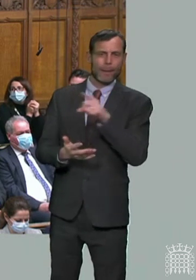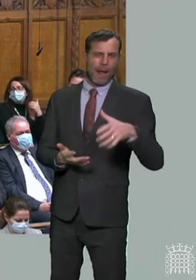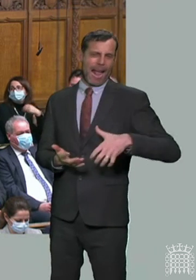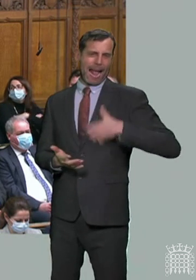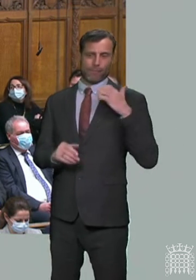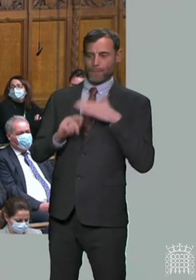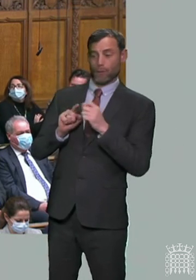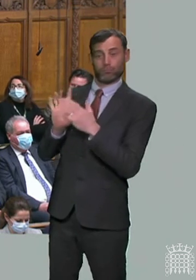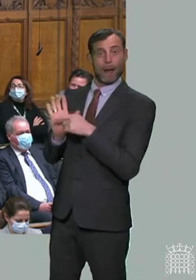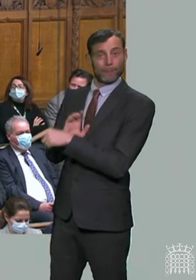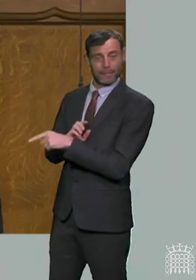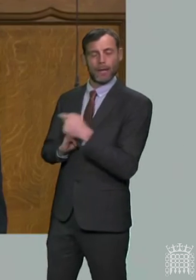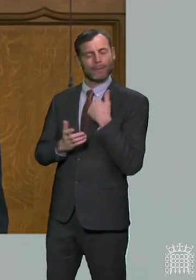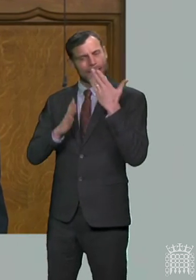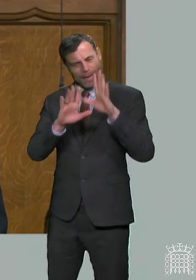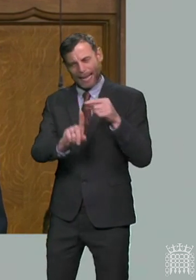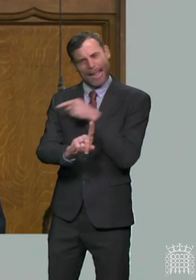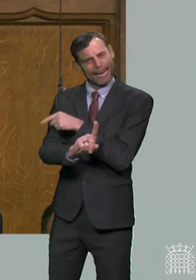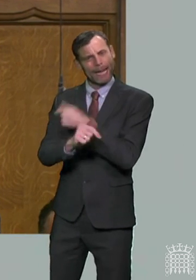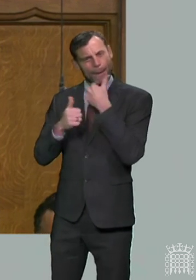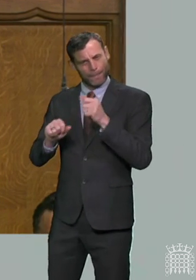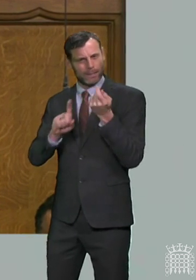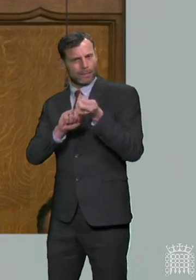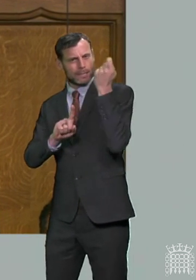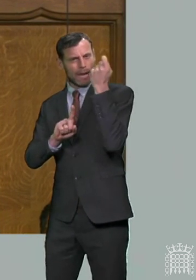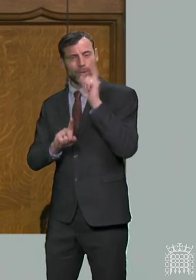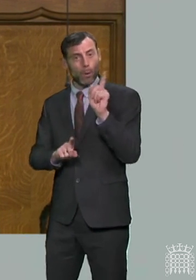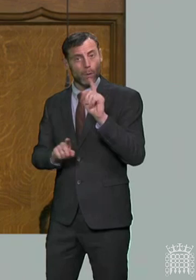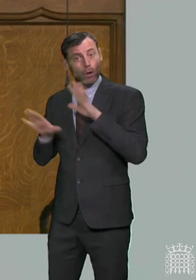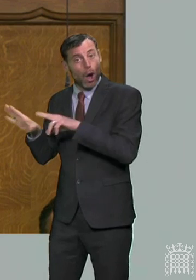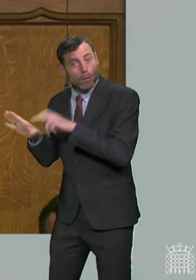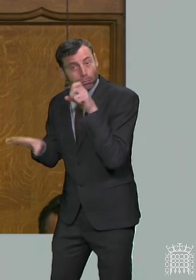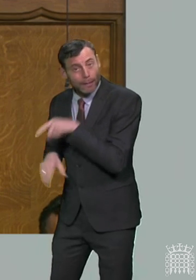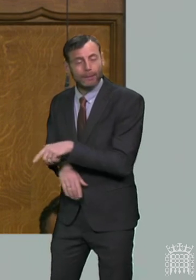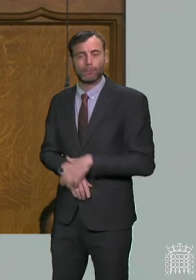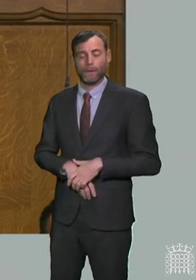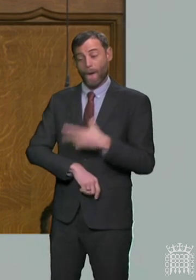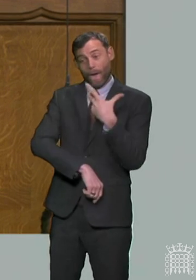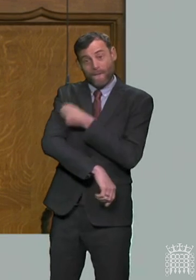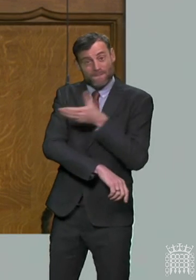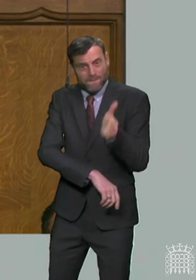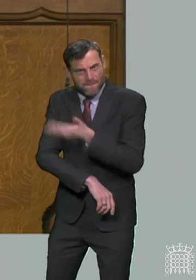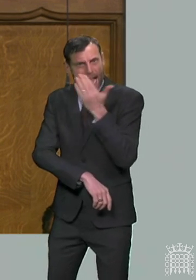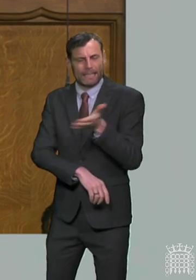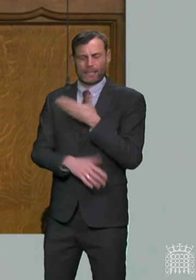I have reminded them of his success in delivering Brexit and the vaccines, and many other things.